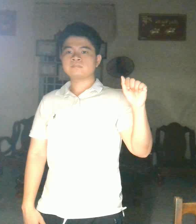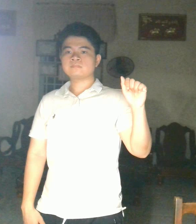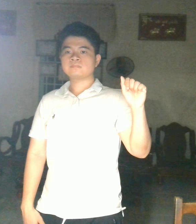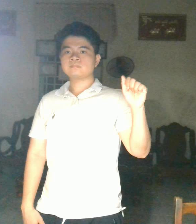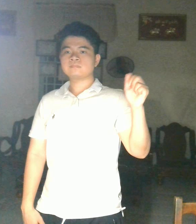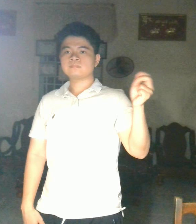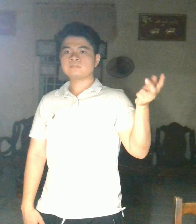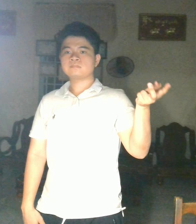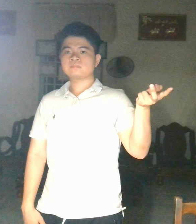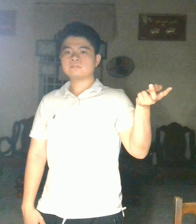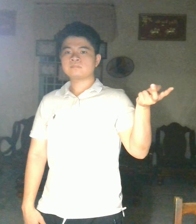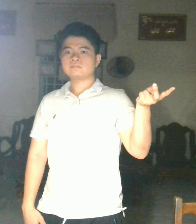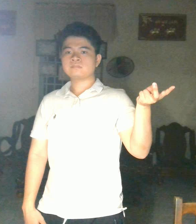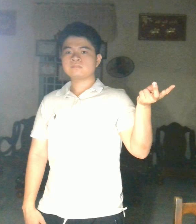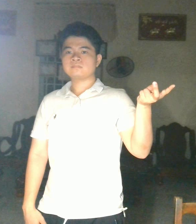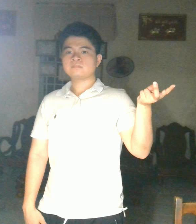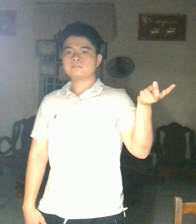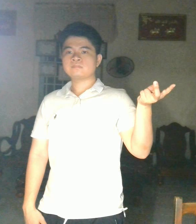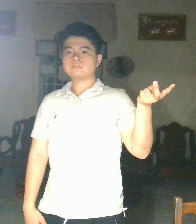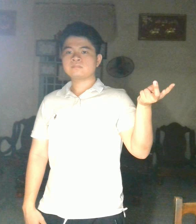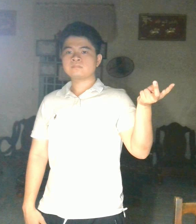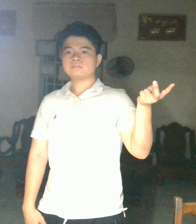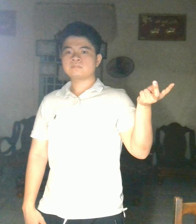ă